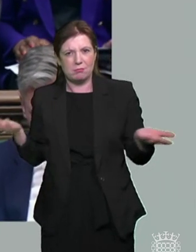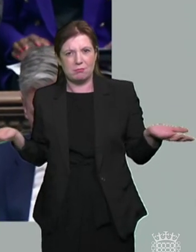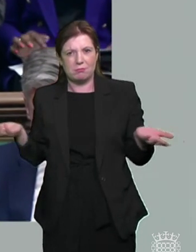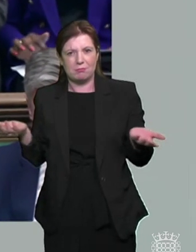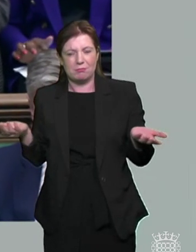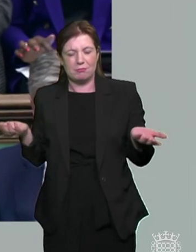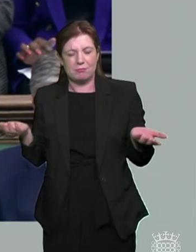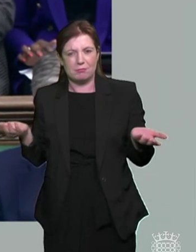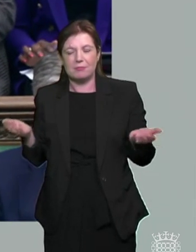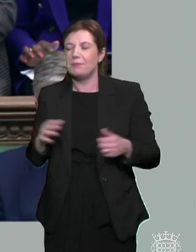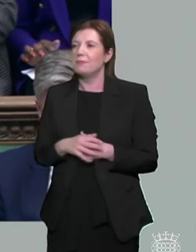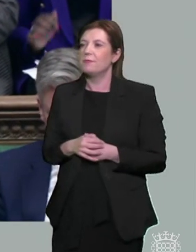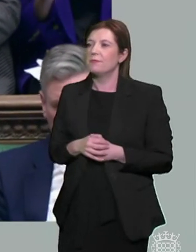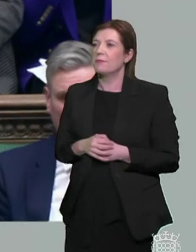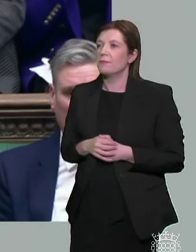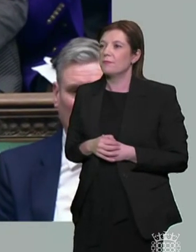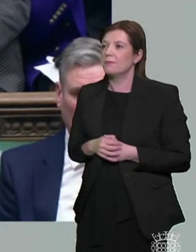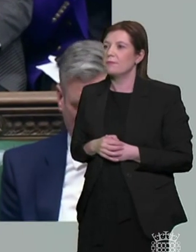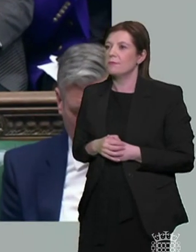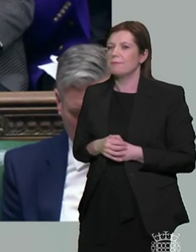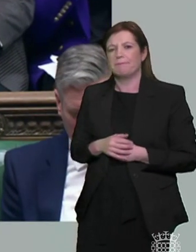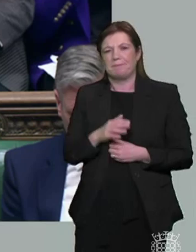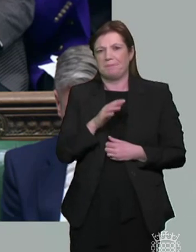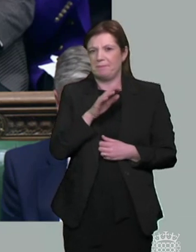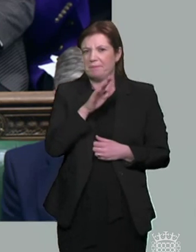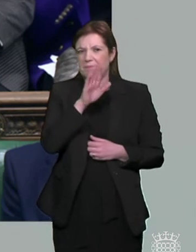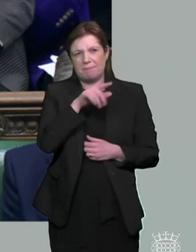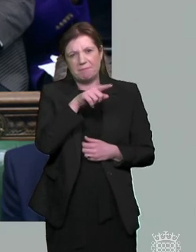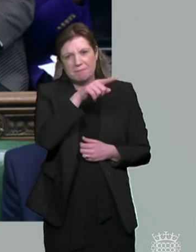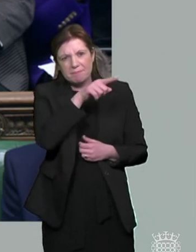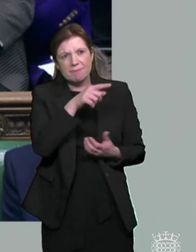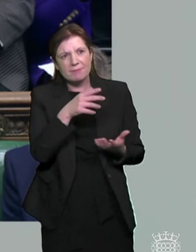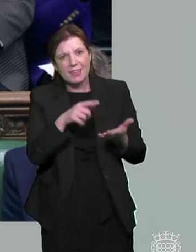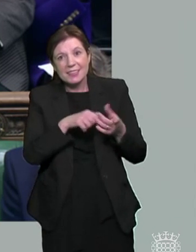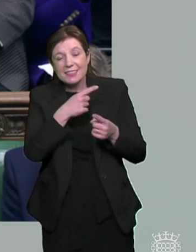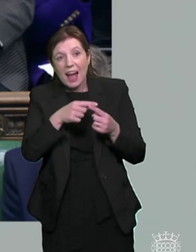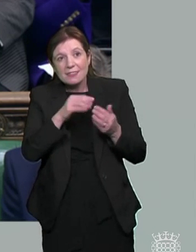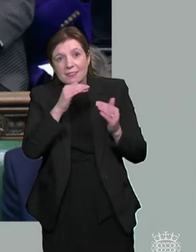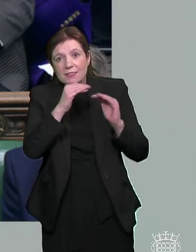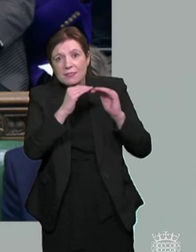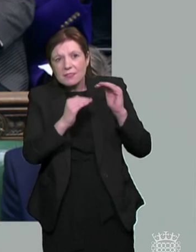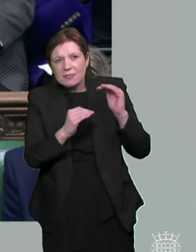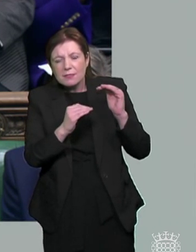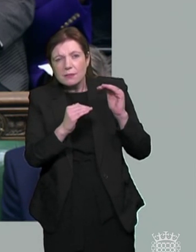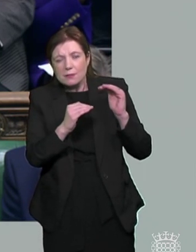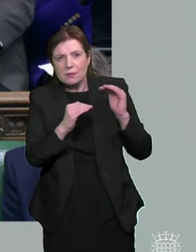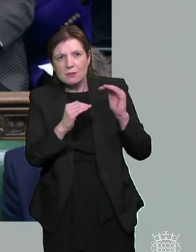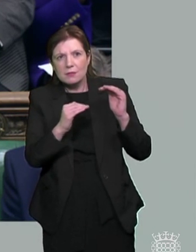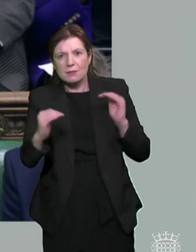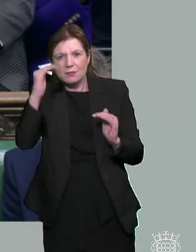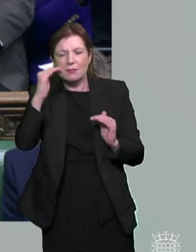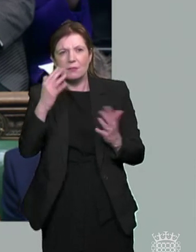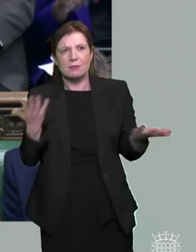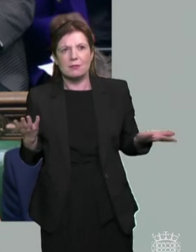So Alice asks the Chancellor, “When did lower taxes mean higher taxes?